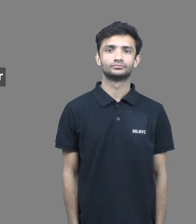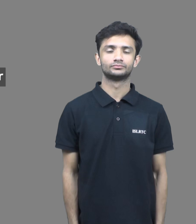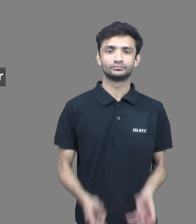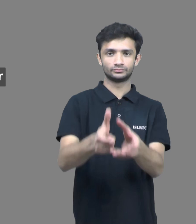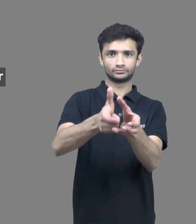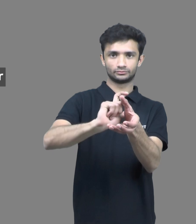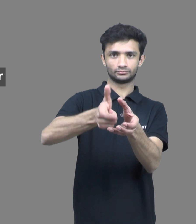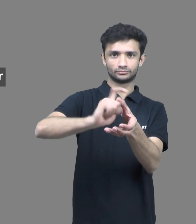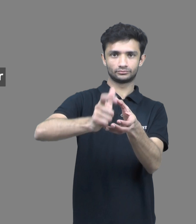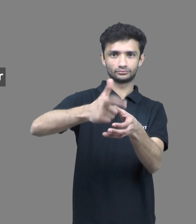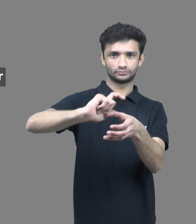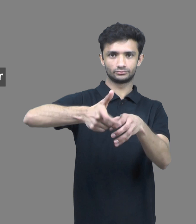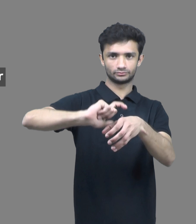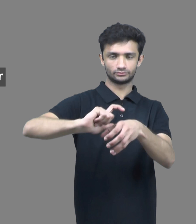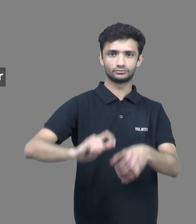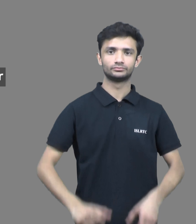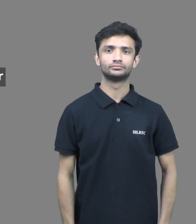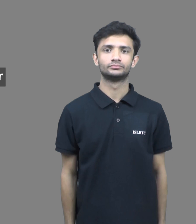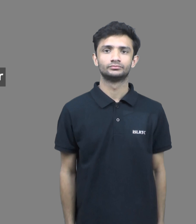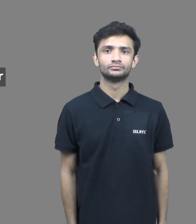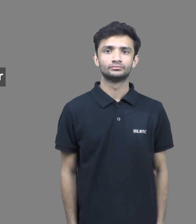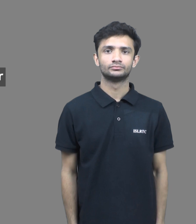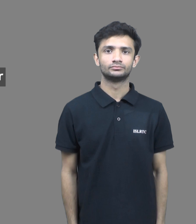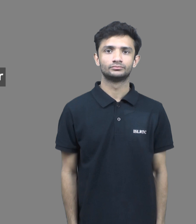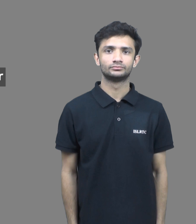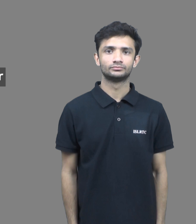Peeler Vegetable Scraper